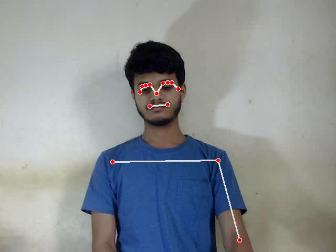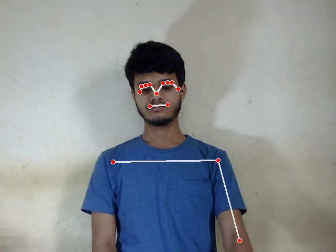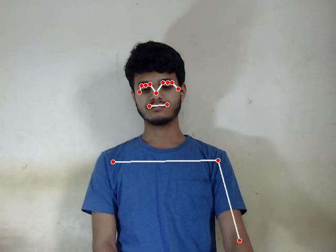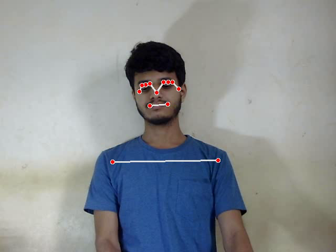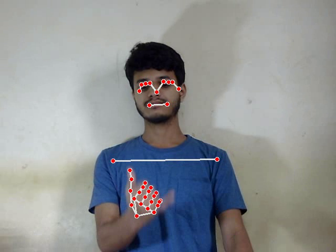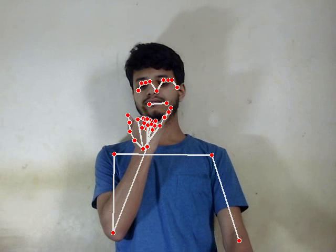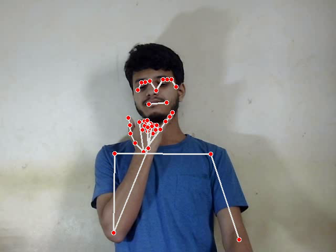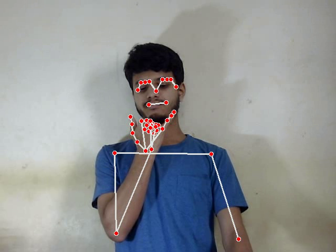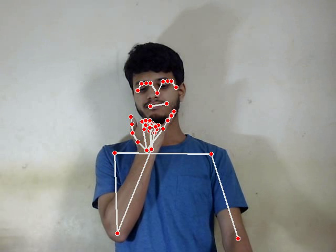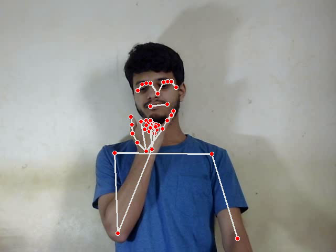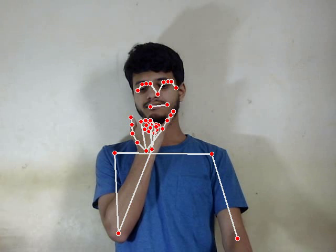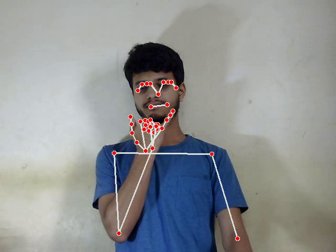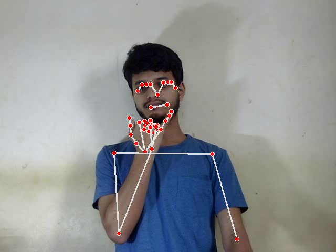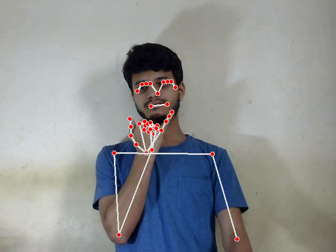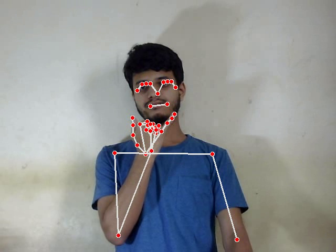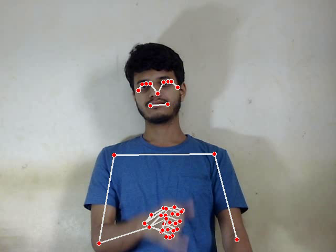wrong